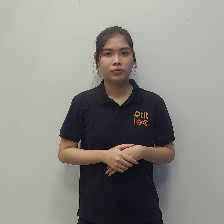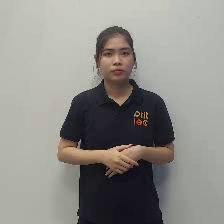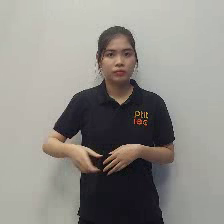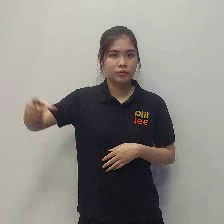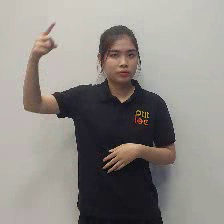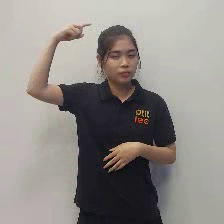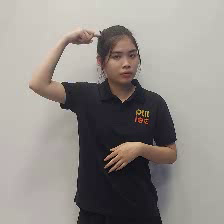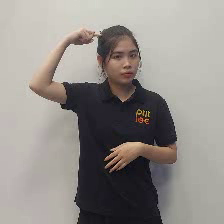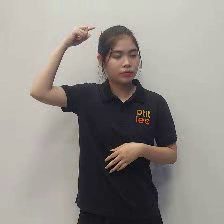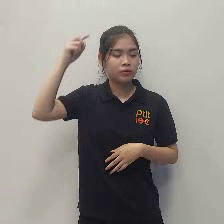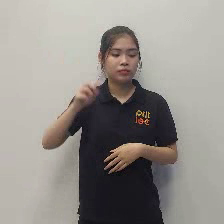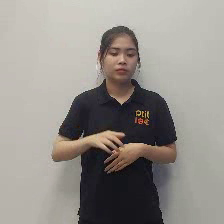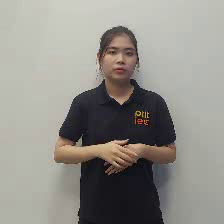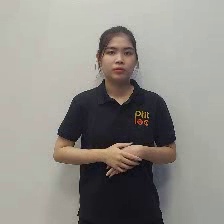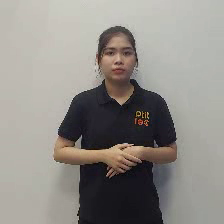Đầu